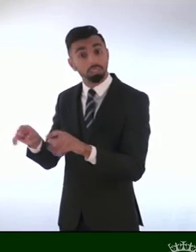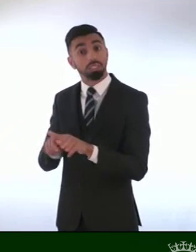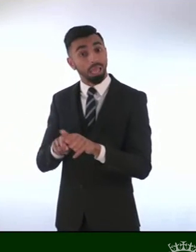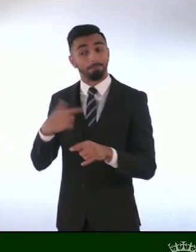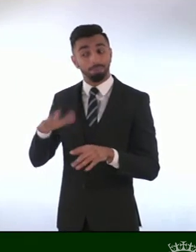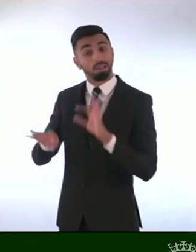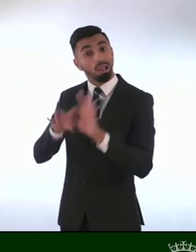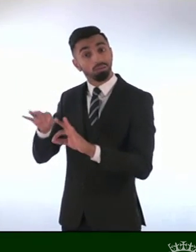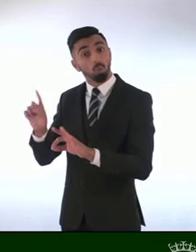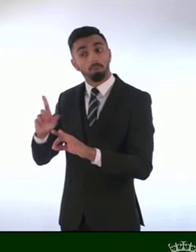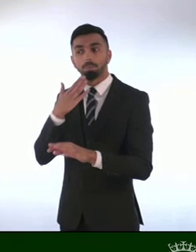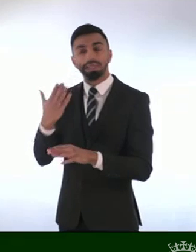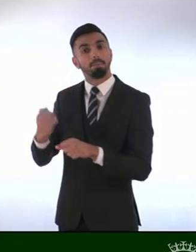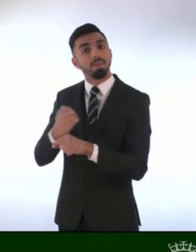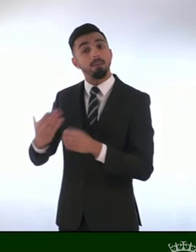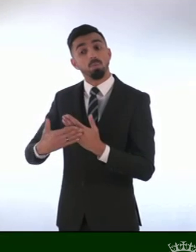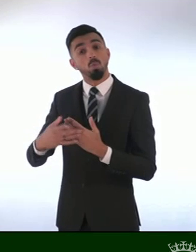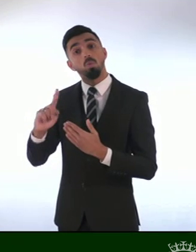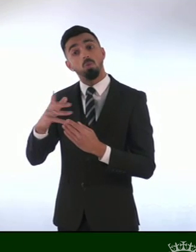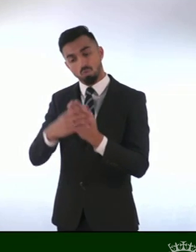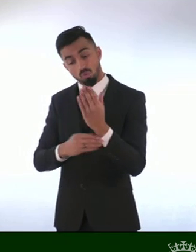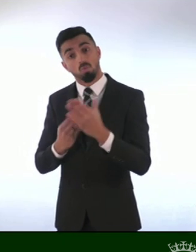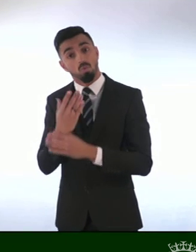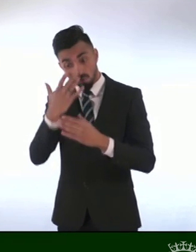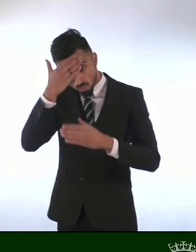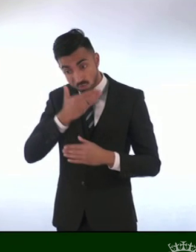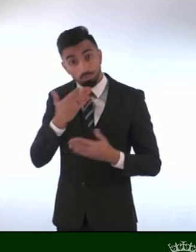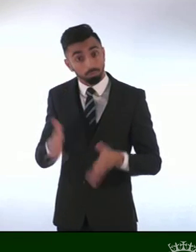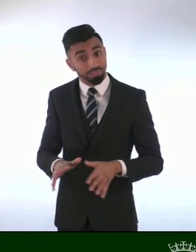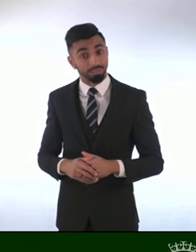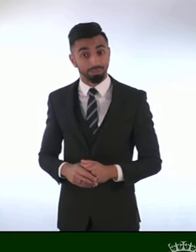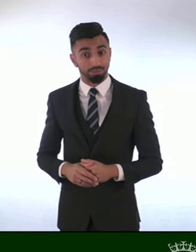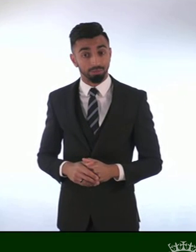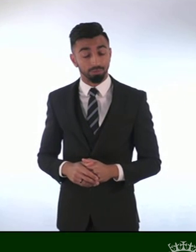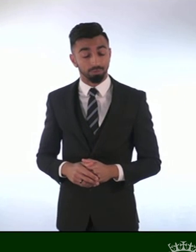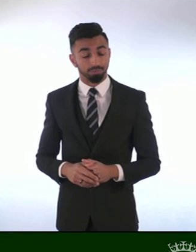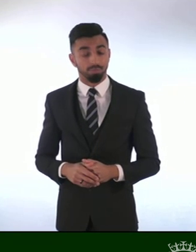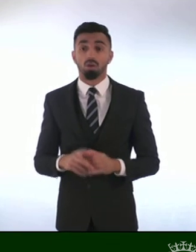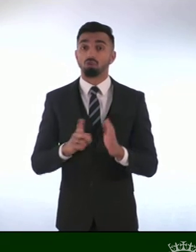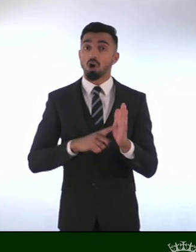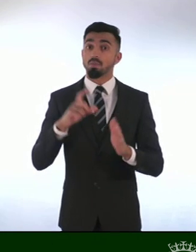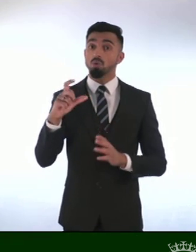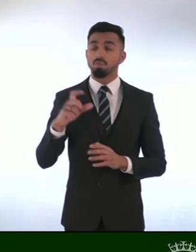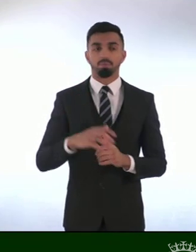Generations to come will look back on this moment and they will judge us—they will judge us on the actions we take now.